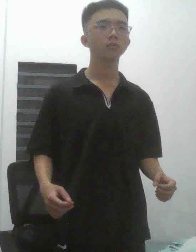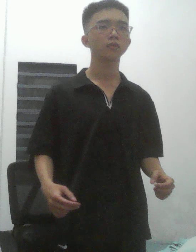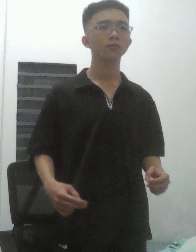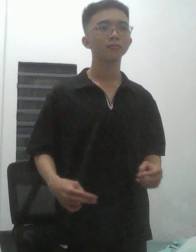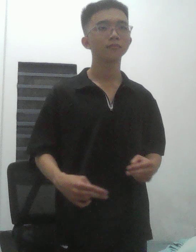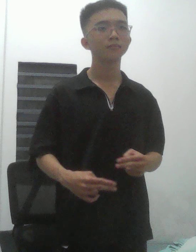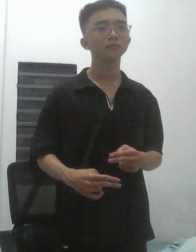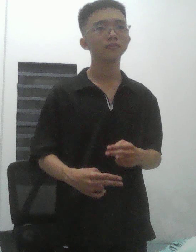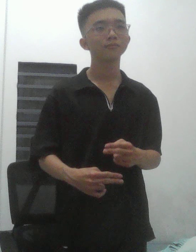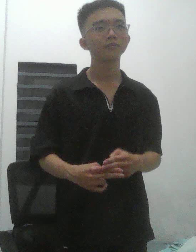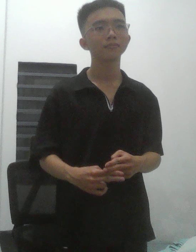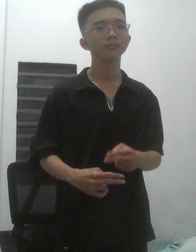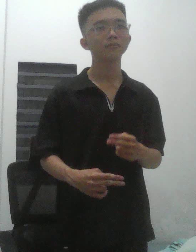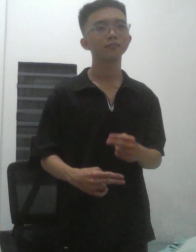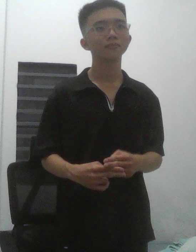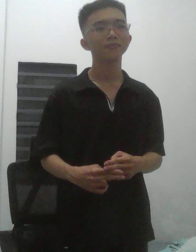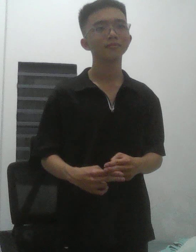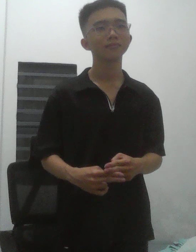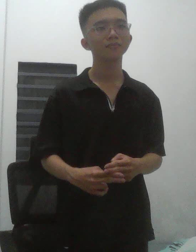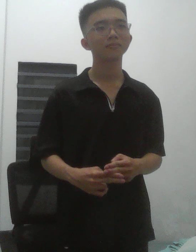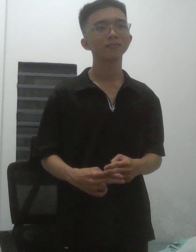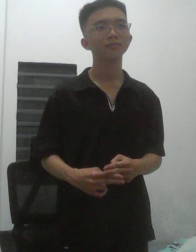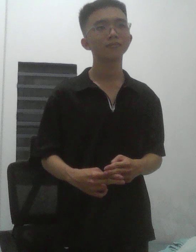ten